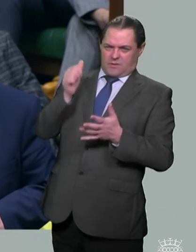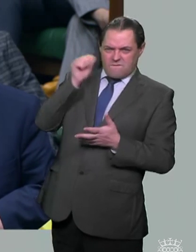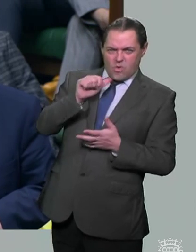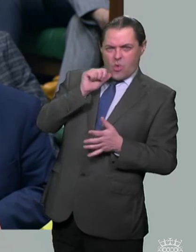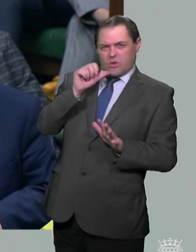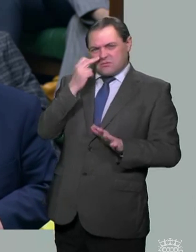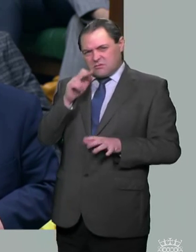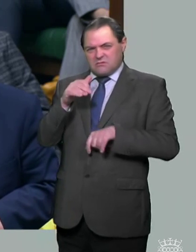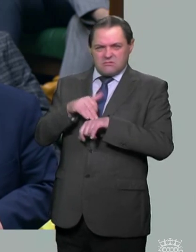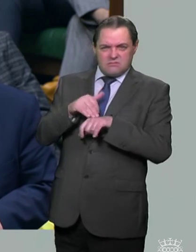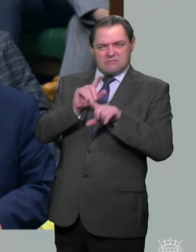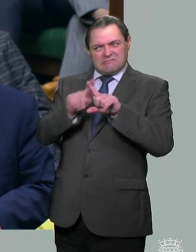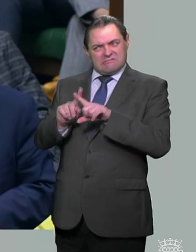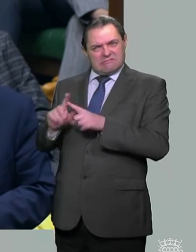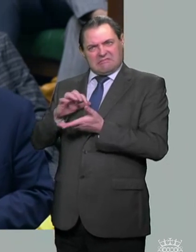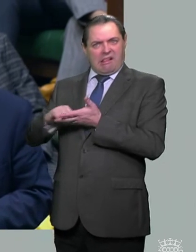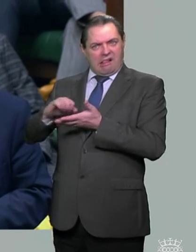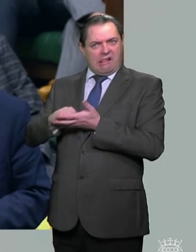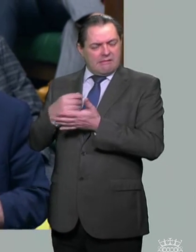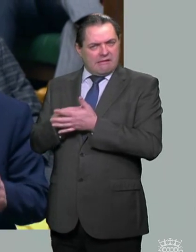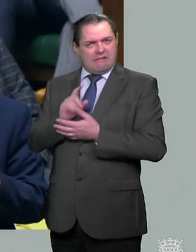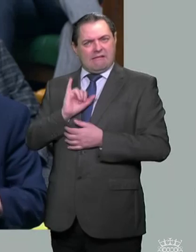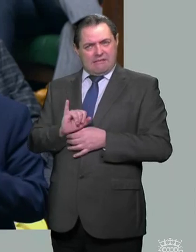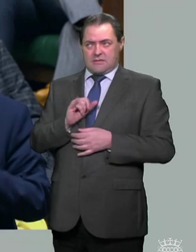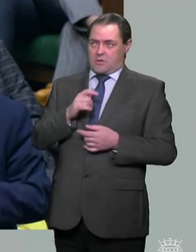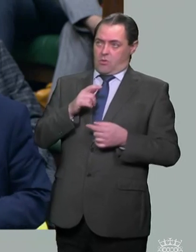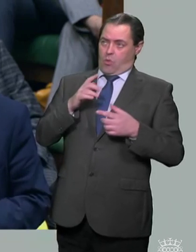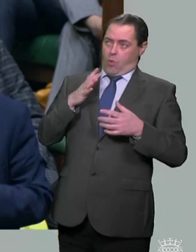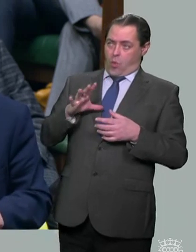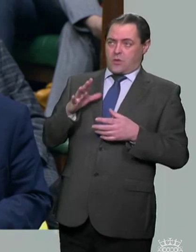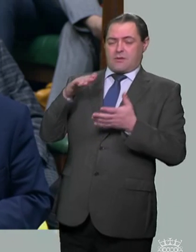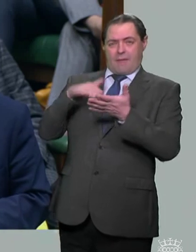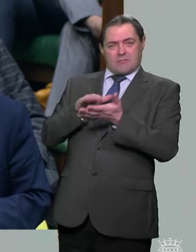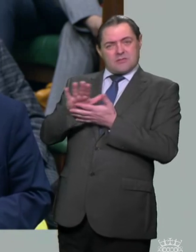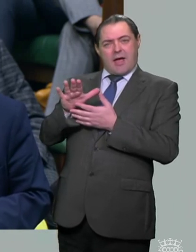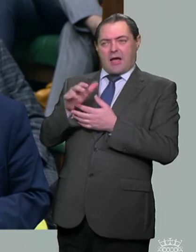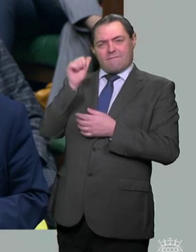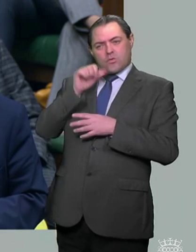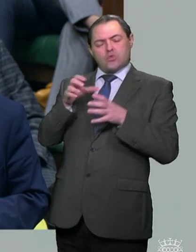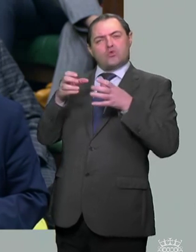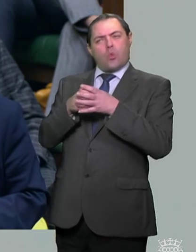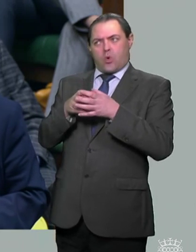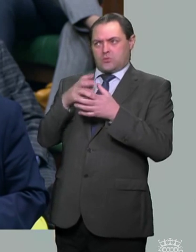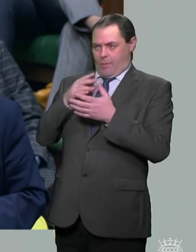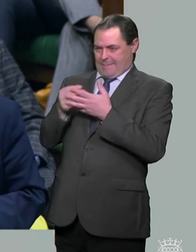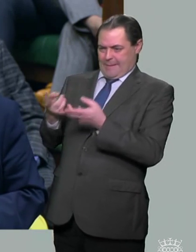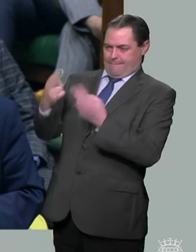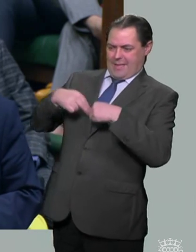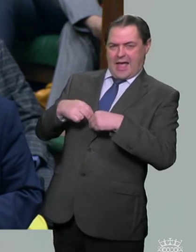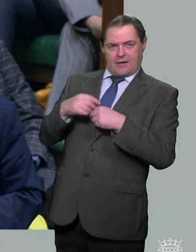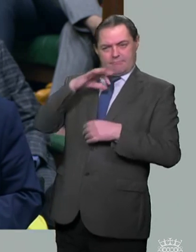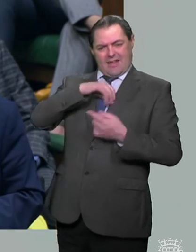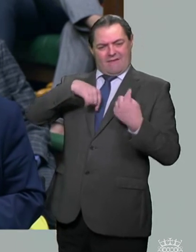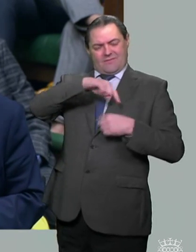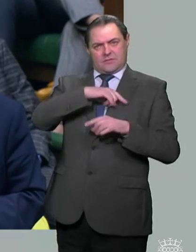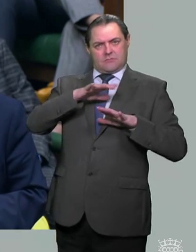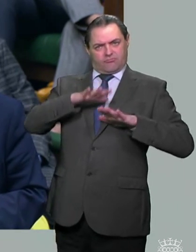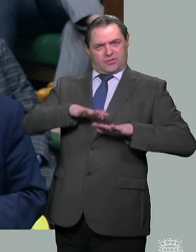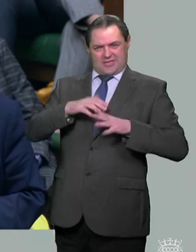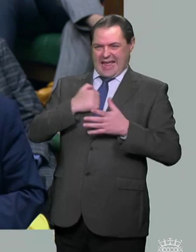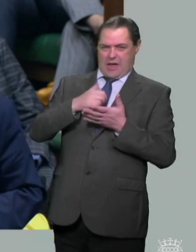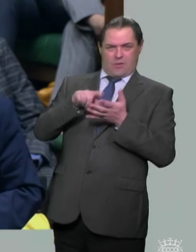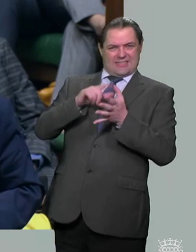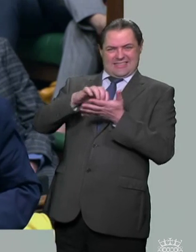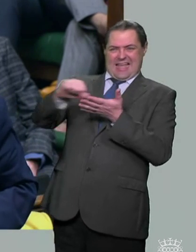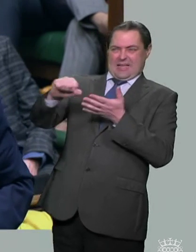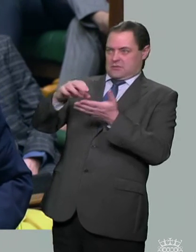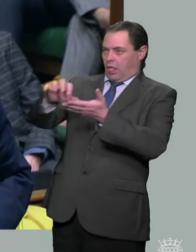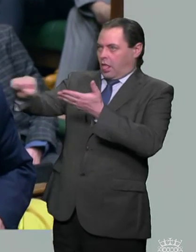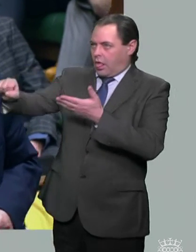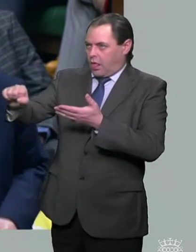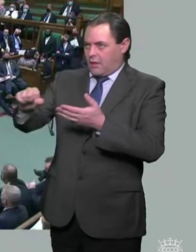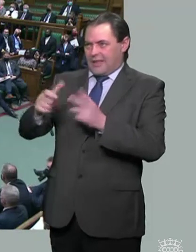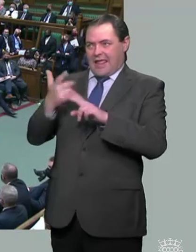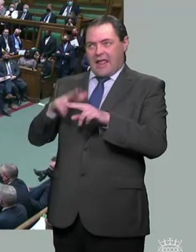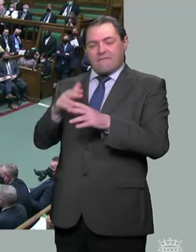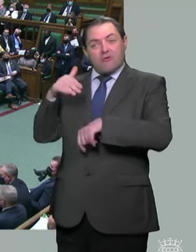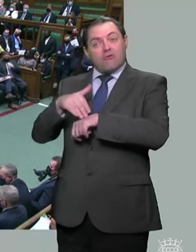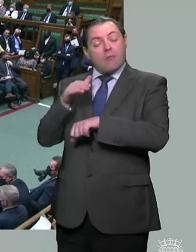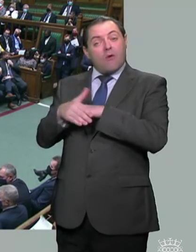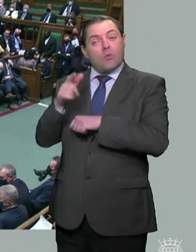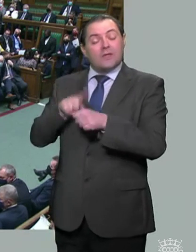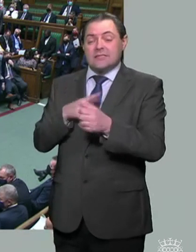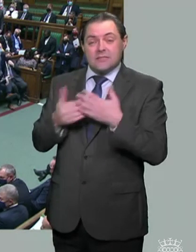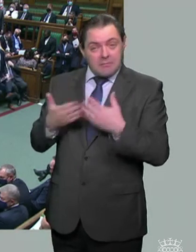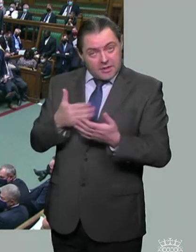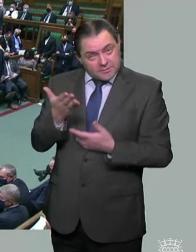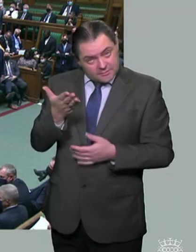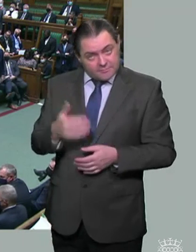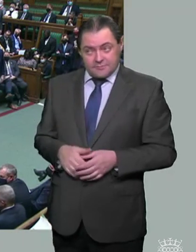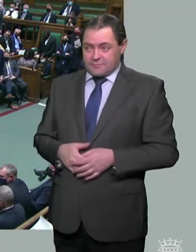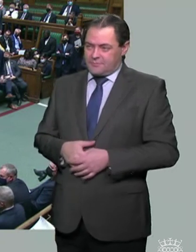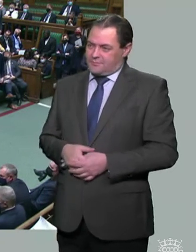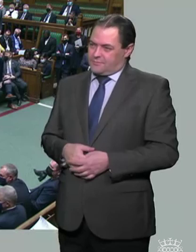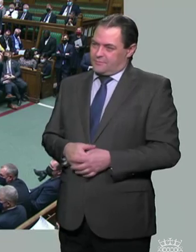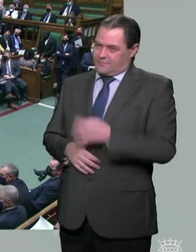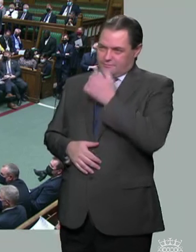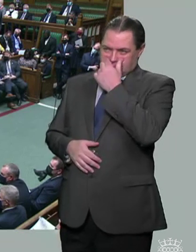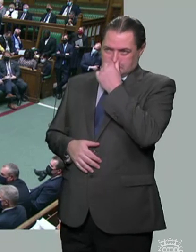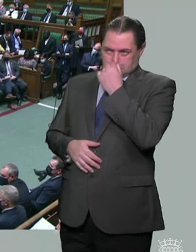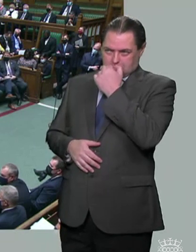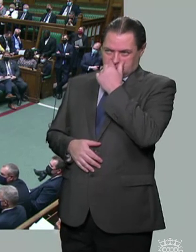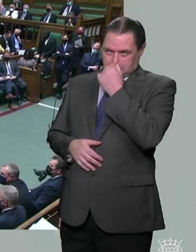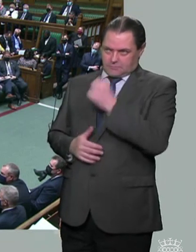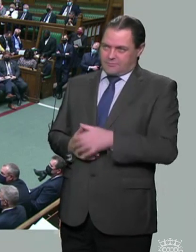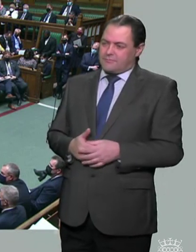In the interests of the taxpayer, will the Prime Minister initiate a great British bounce back fraud squad to recover this public money and prosecute where appropriate, even if the crime was committed more than a year ago?